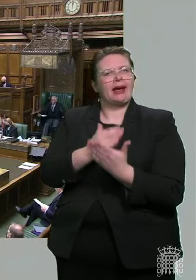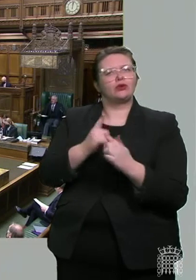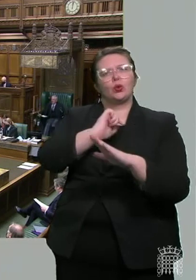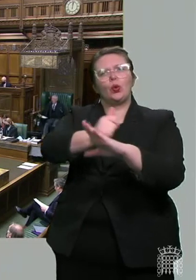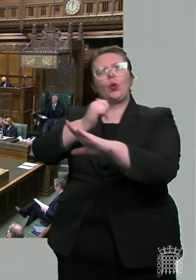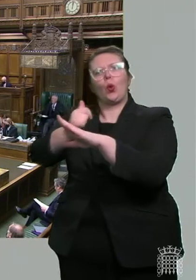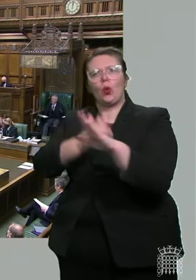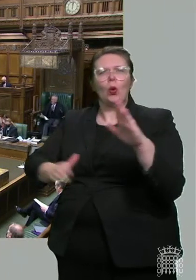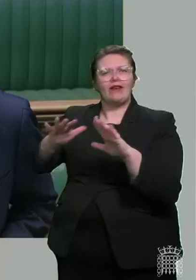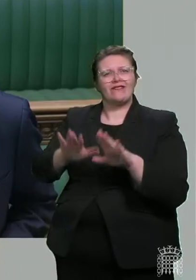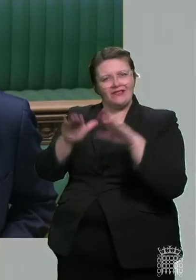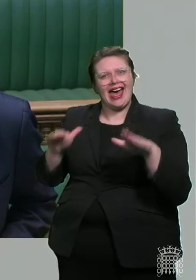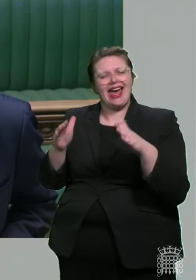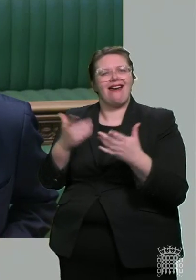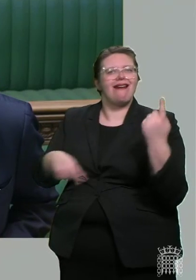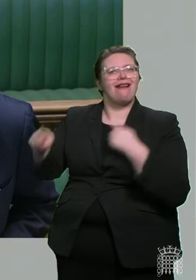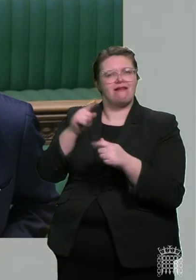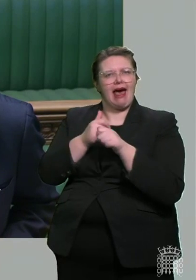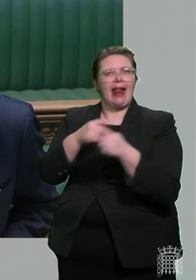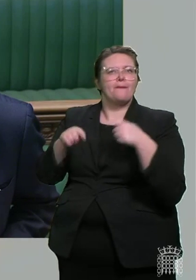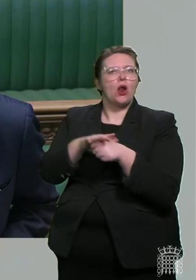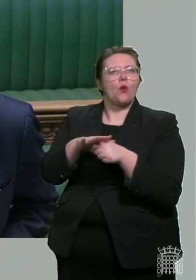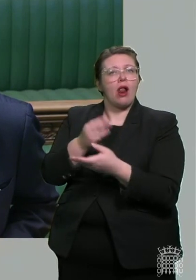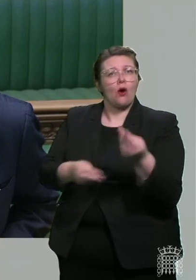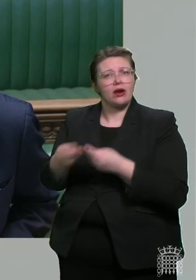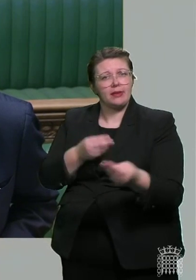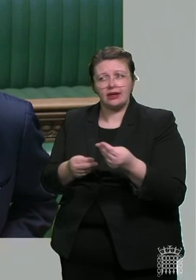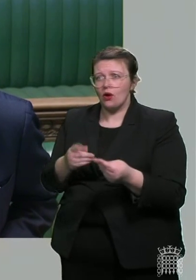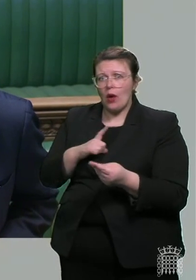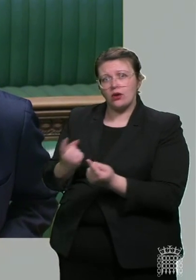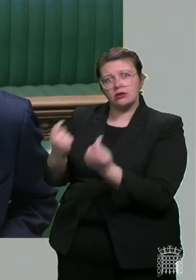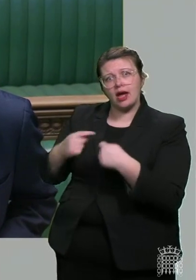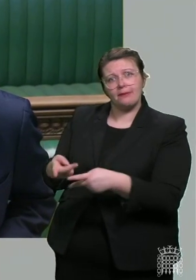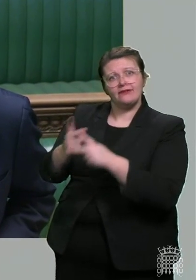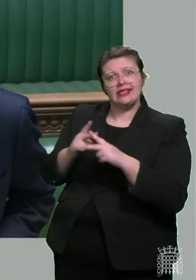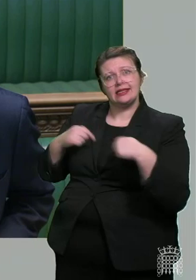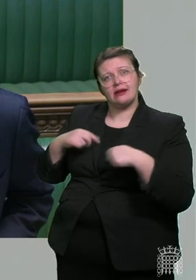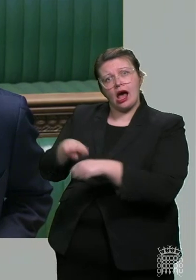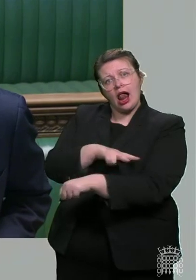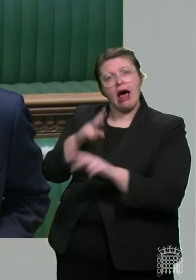Of course, I am very grateful to my honourable Friend for what he says.